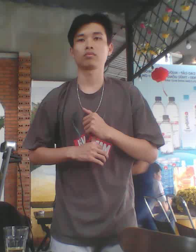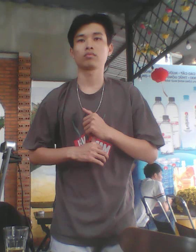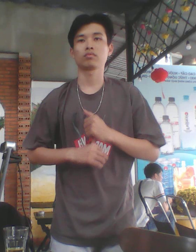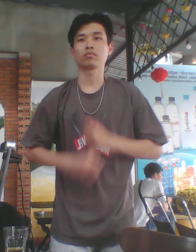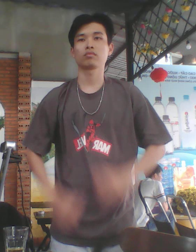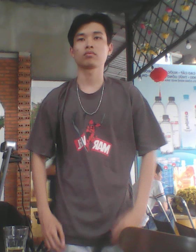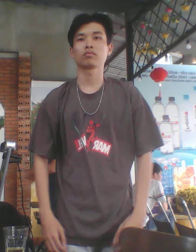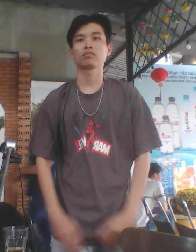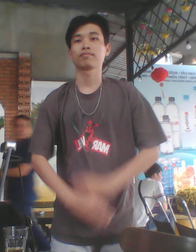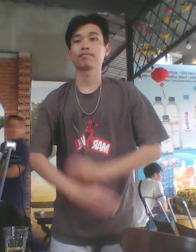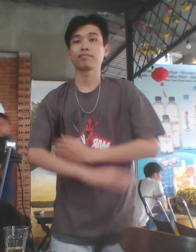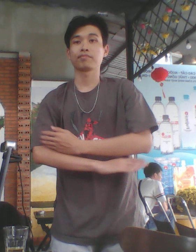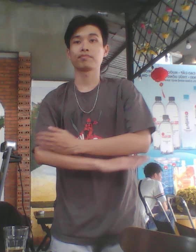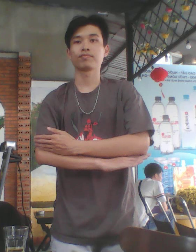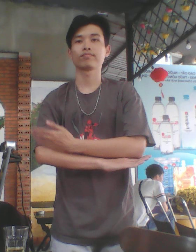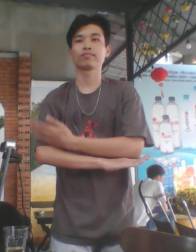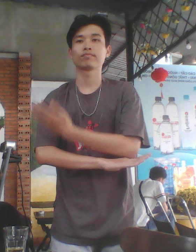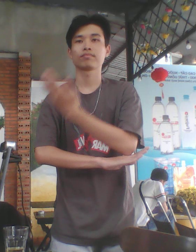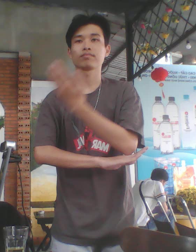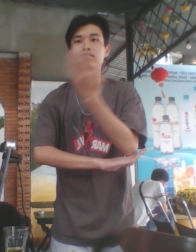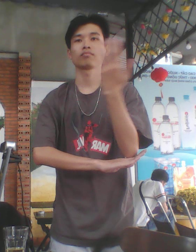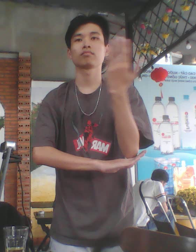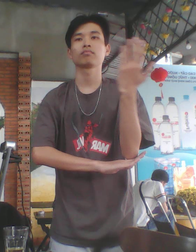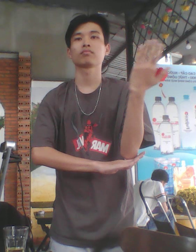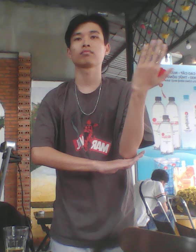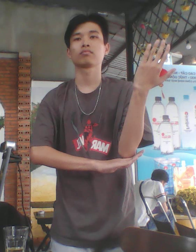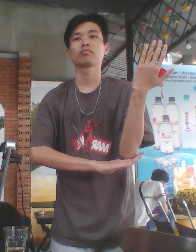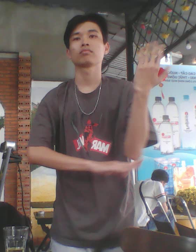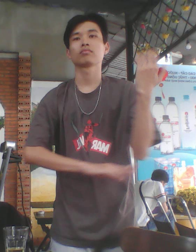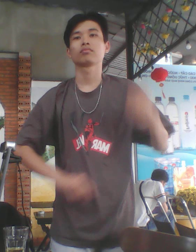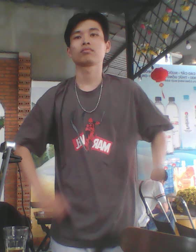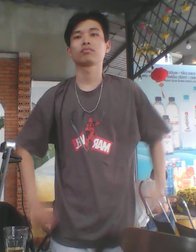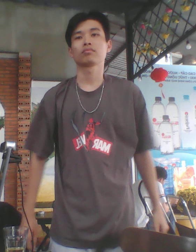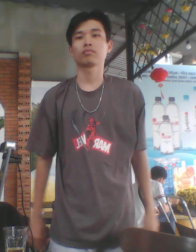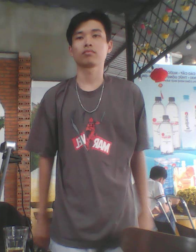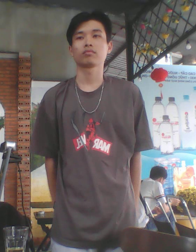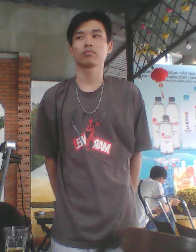buoi sang